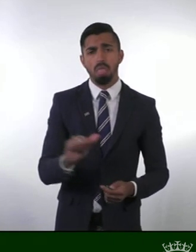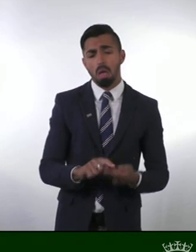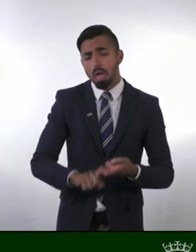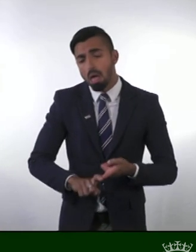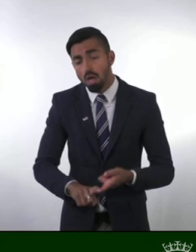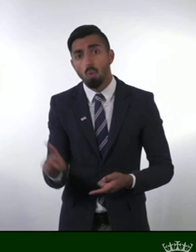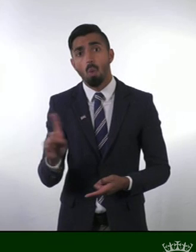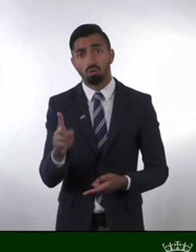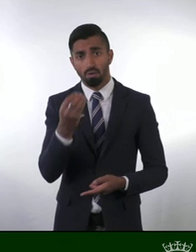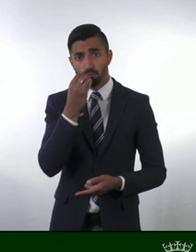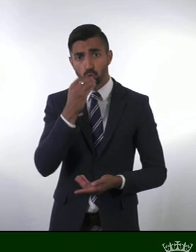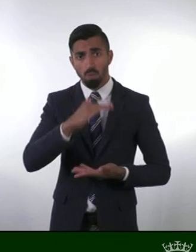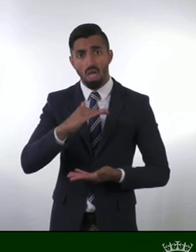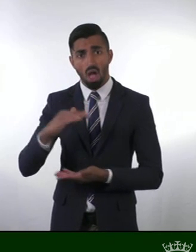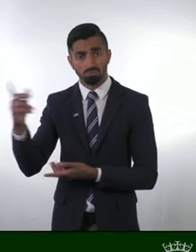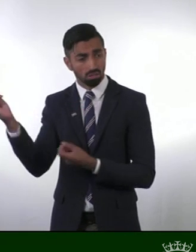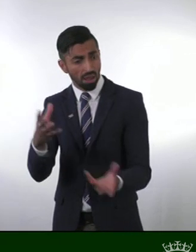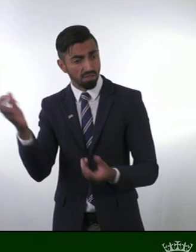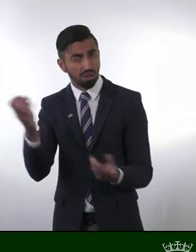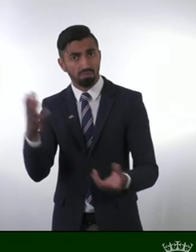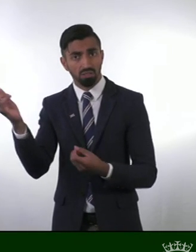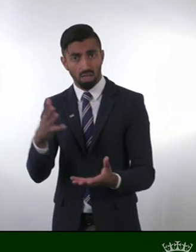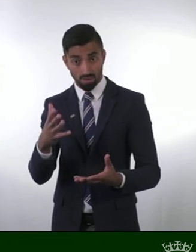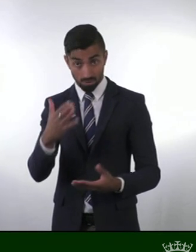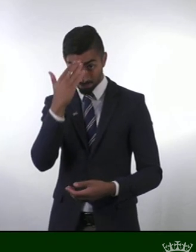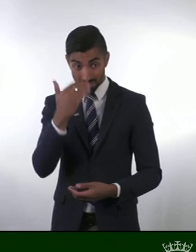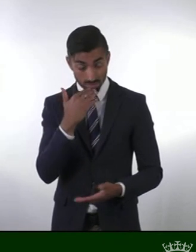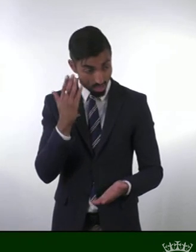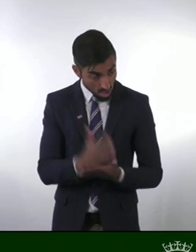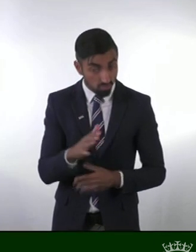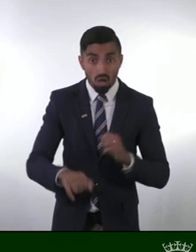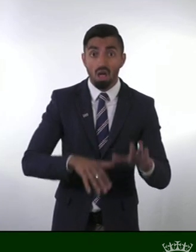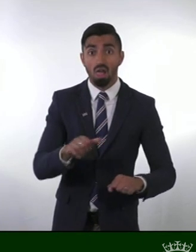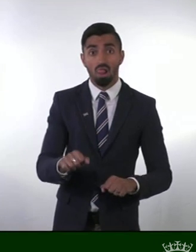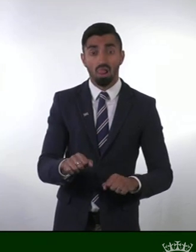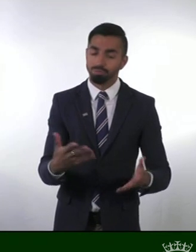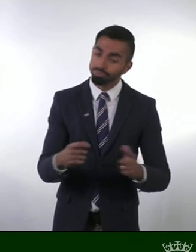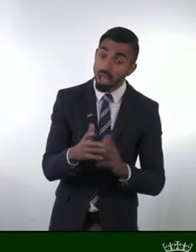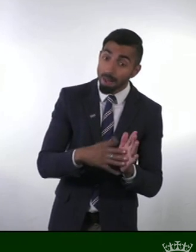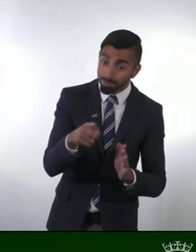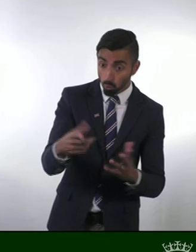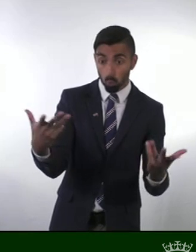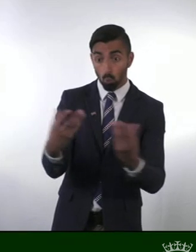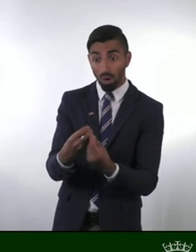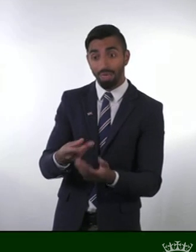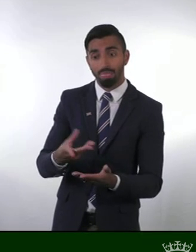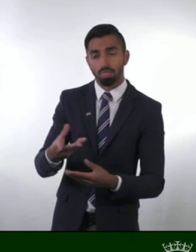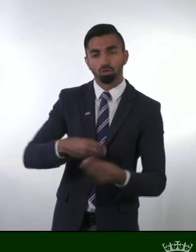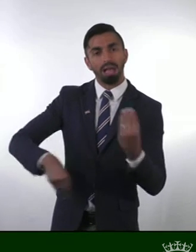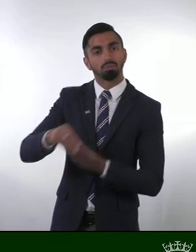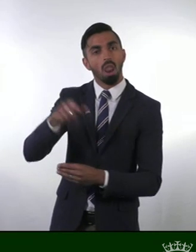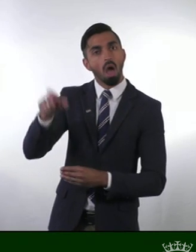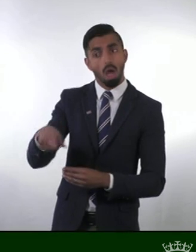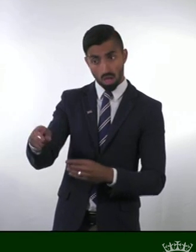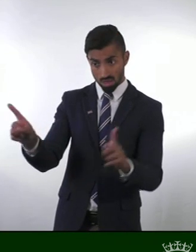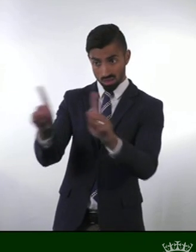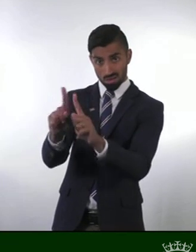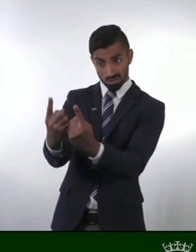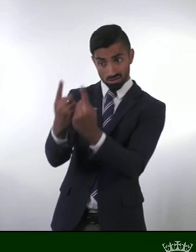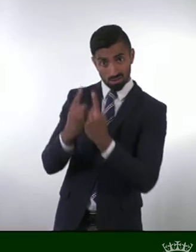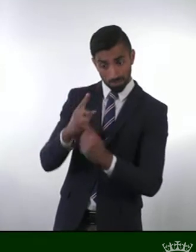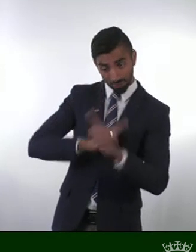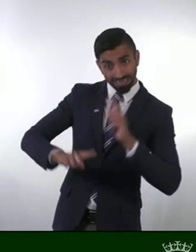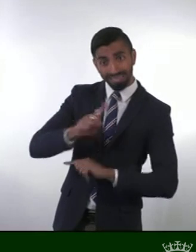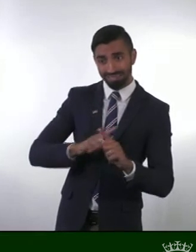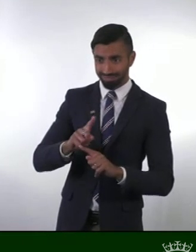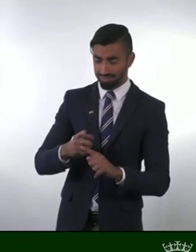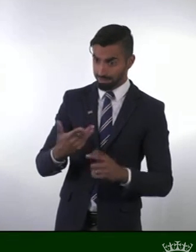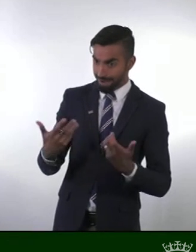Will the Prime Minister meet the Chancellor, charities and local government leaders to discuss a much-needed funding boost for local welfare assistance schemes in England?